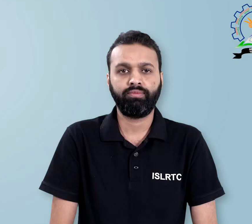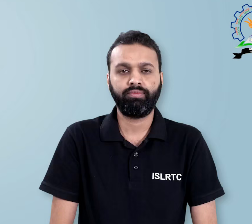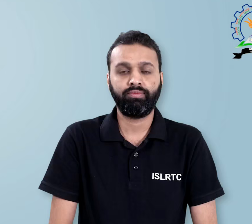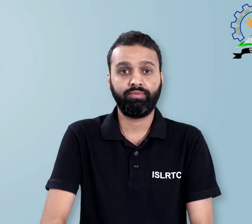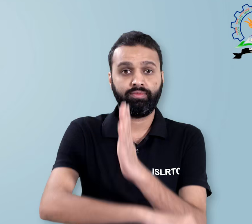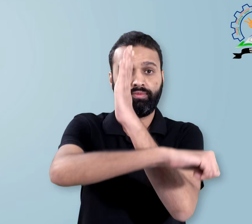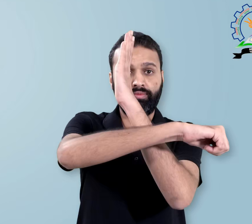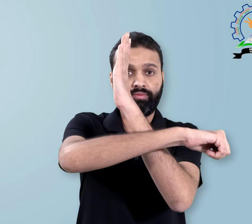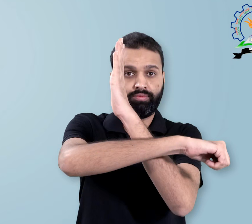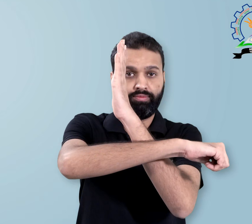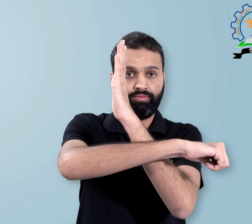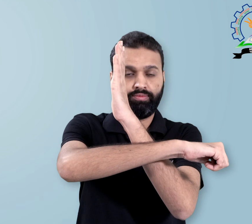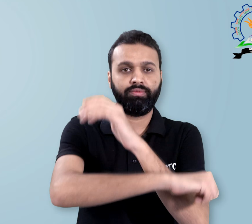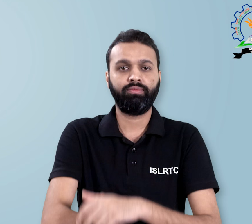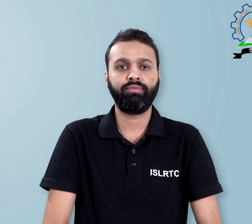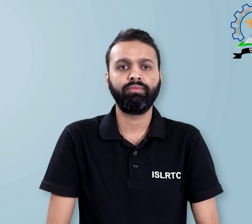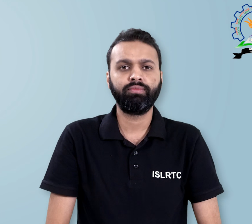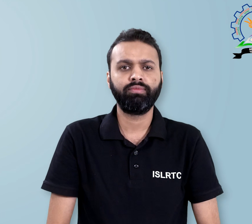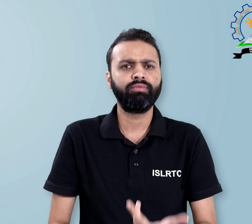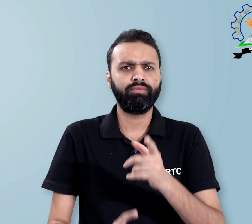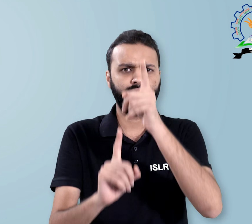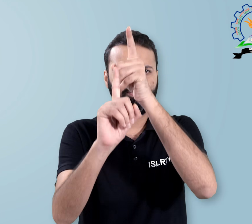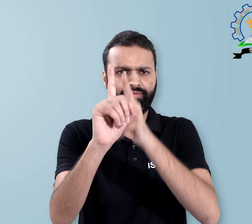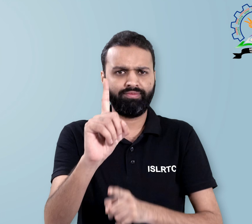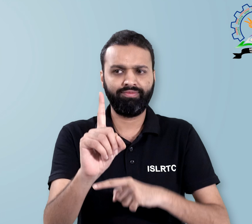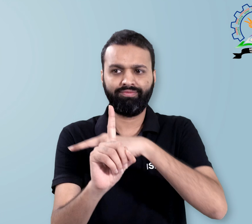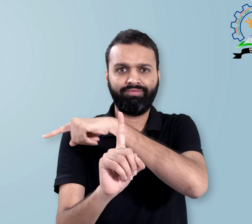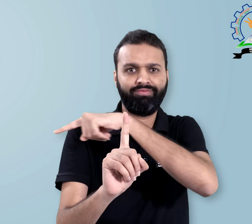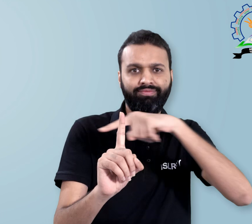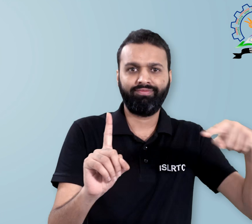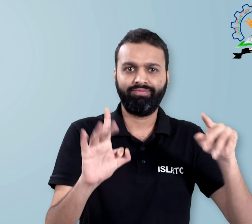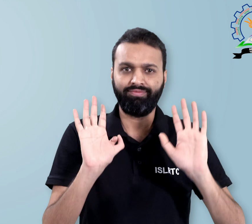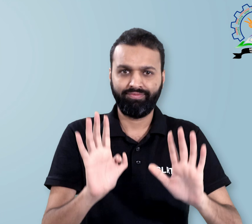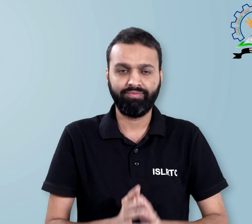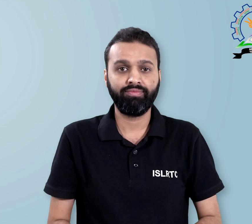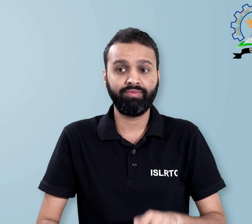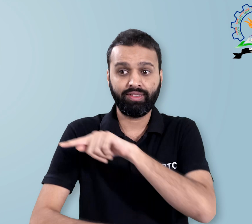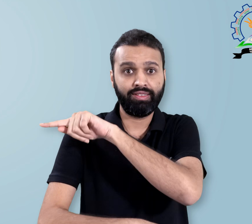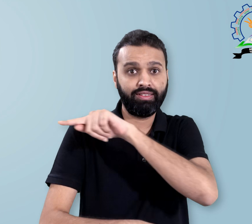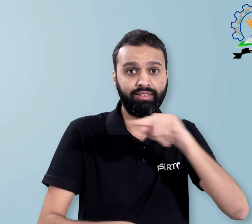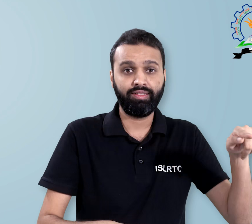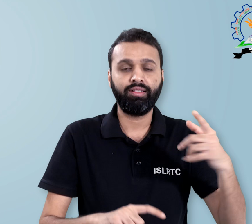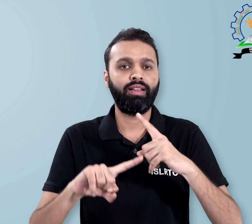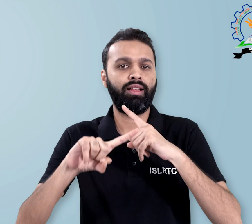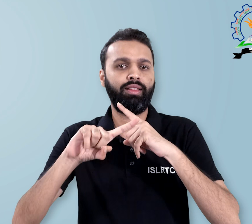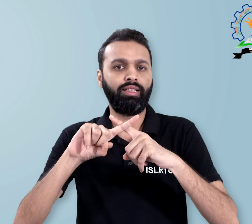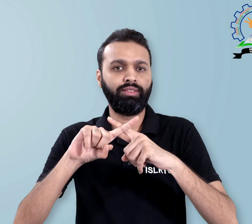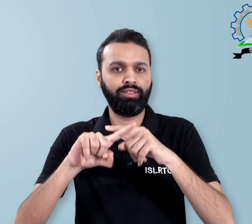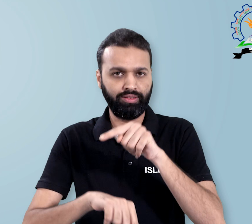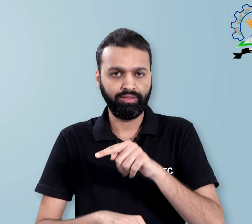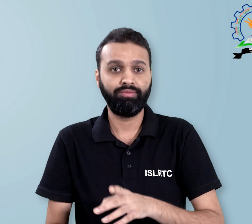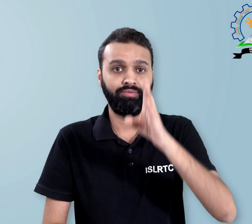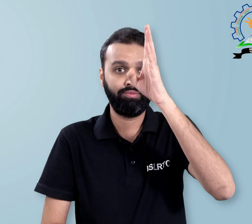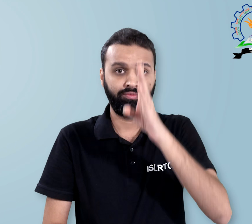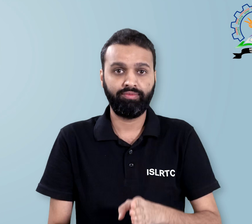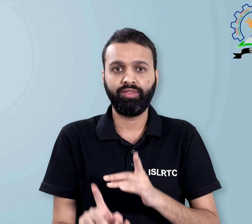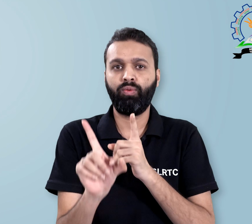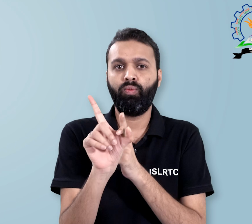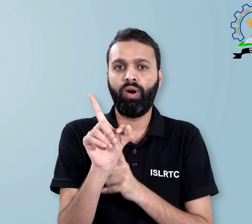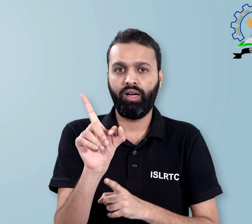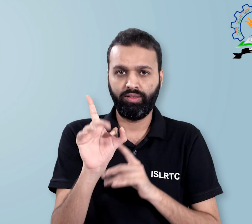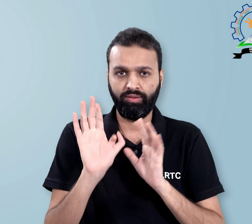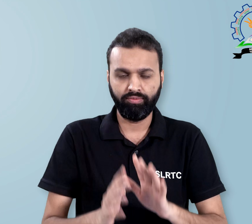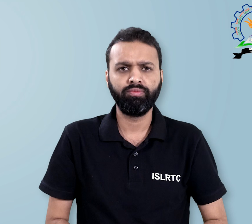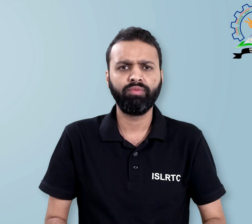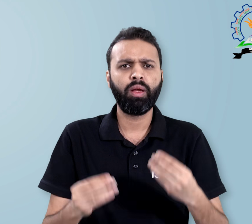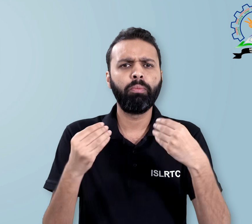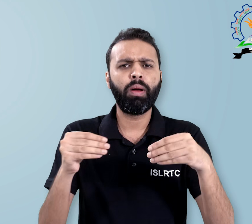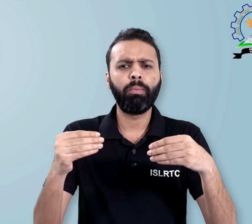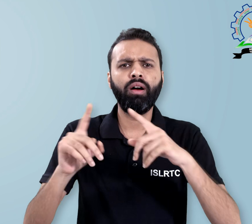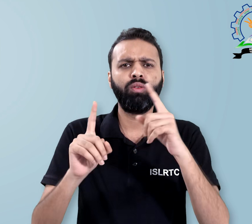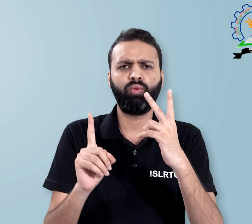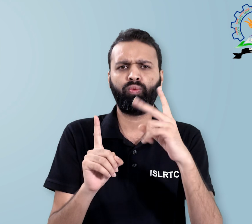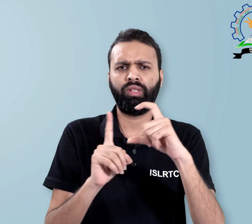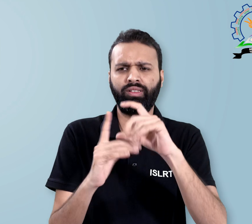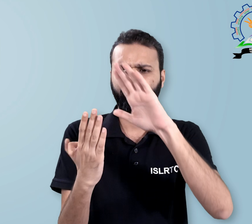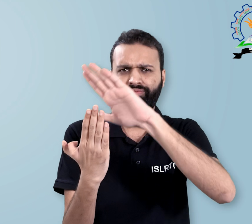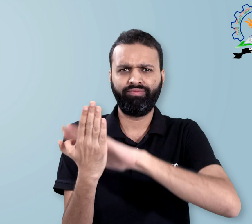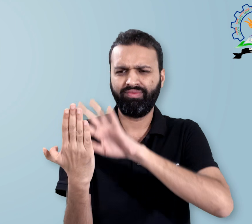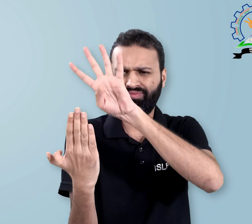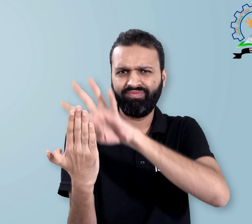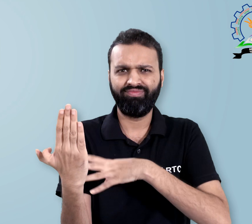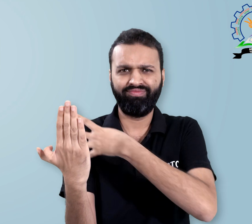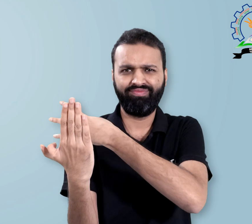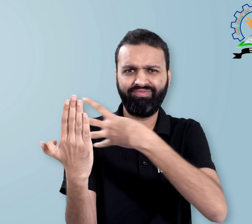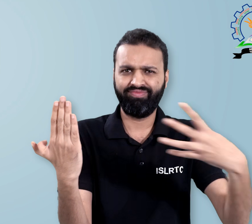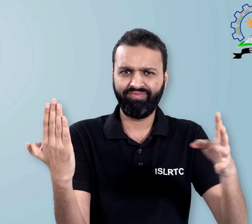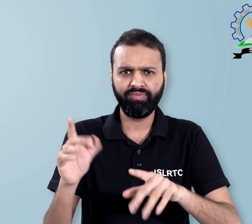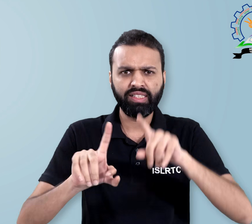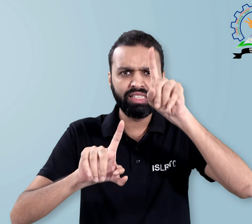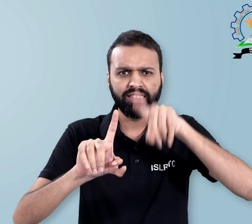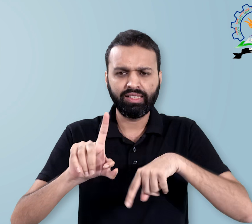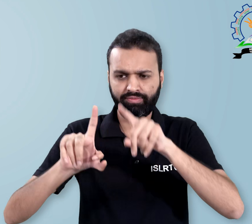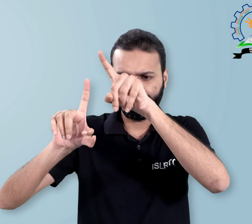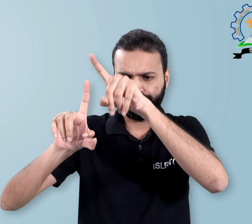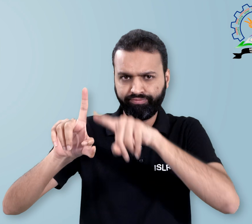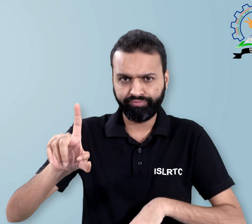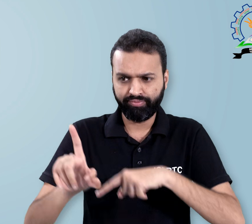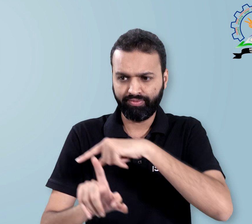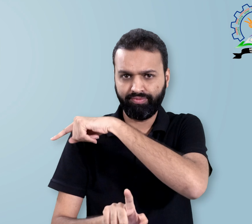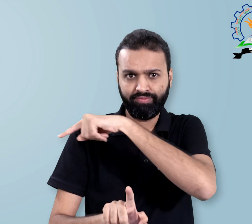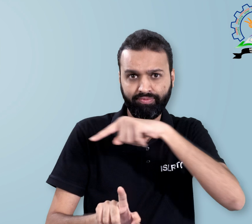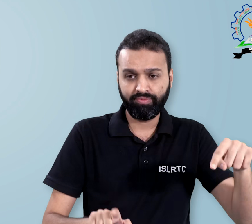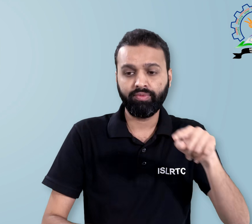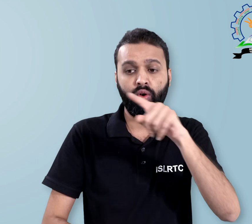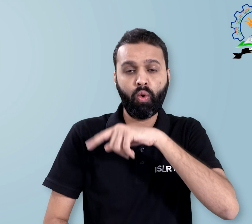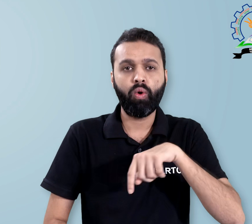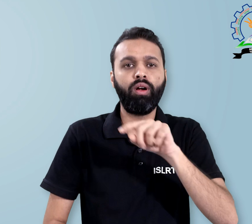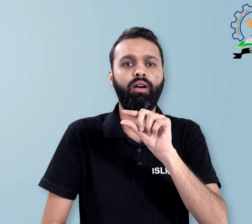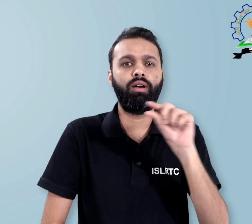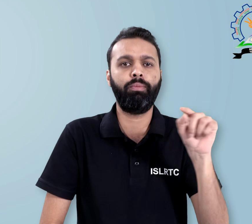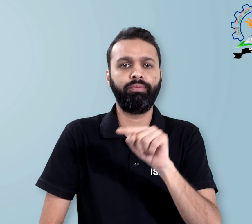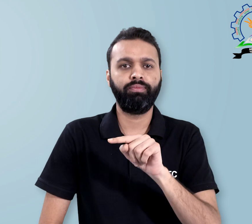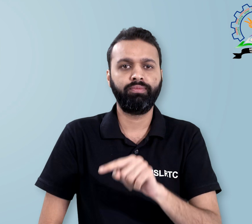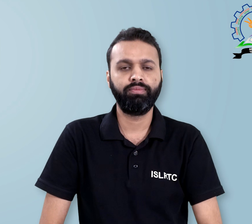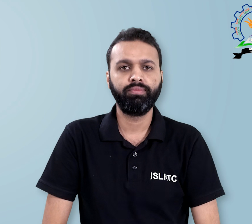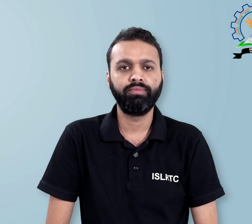Cartesian Plane A Cartesian plane is defined as a two-dimensional coordinate plane that is formed by the intersection of a horizontal number line (x-axis)and a vertical number line (y-axis).